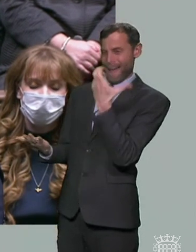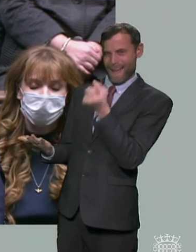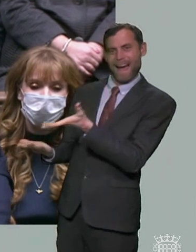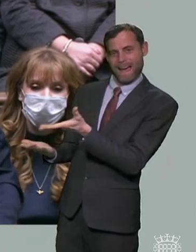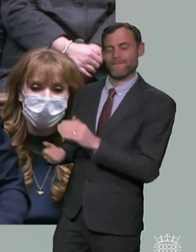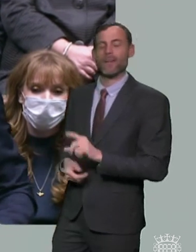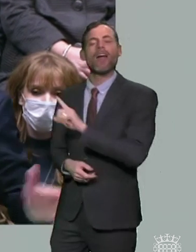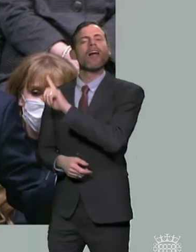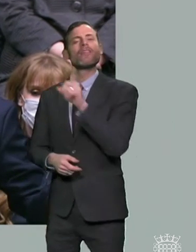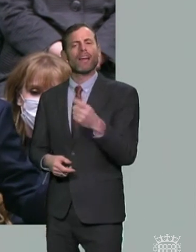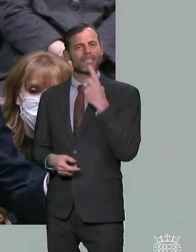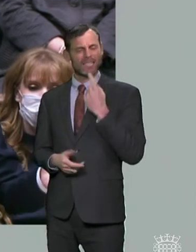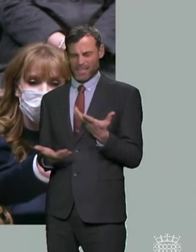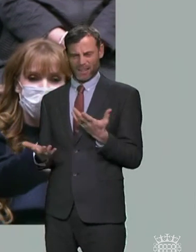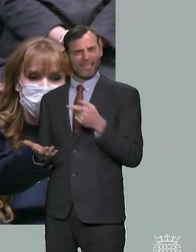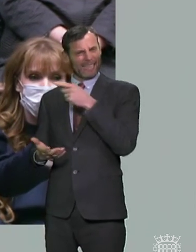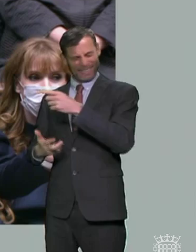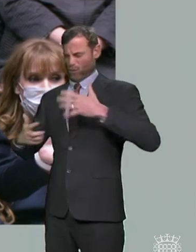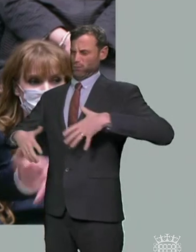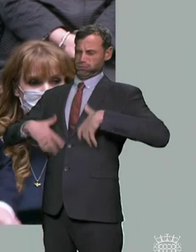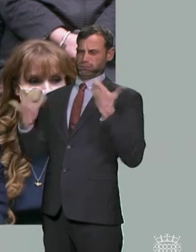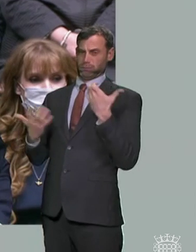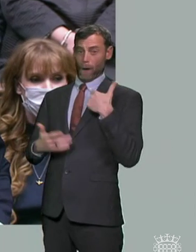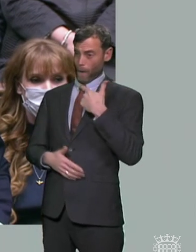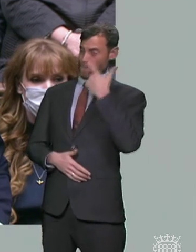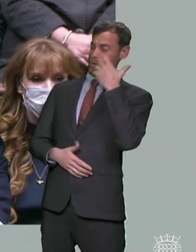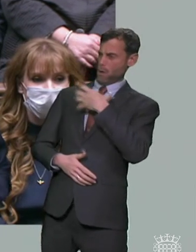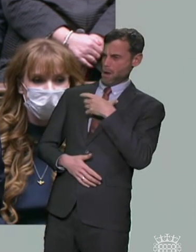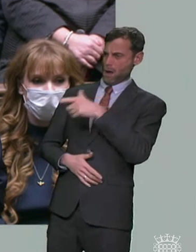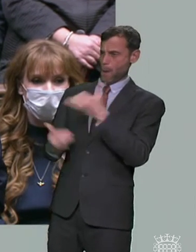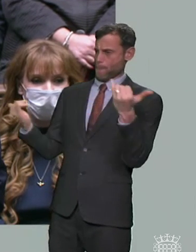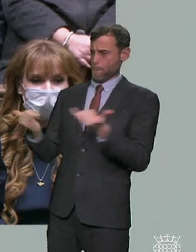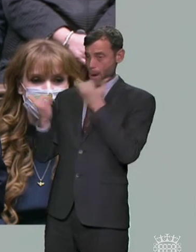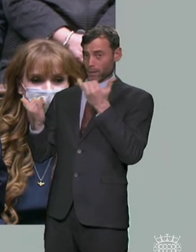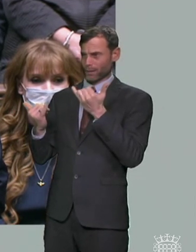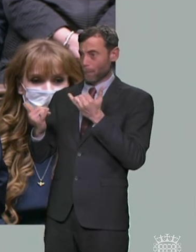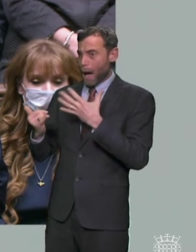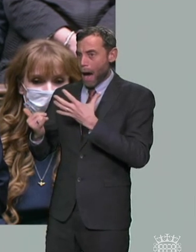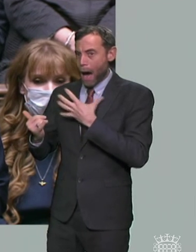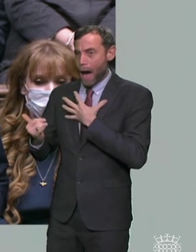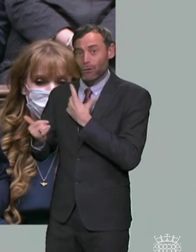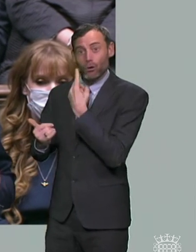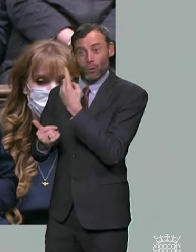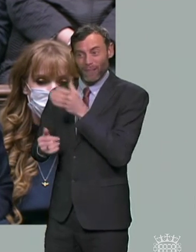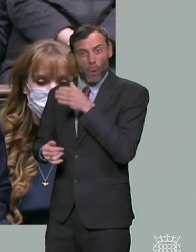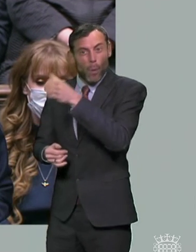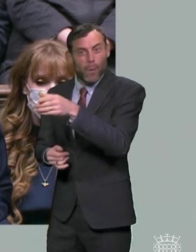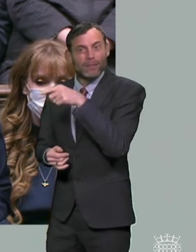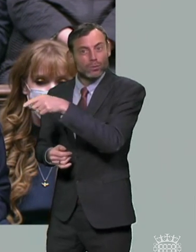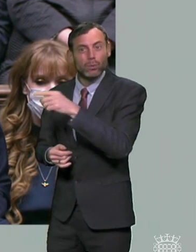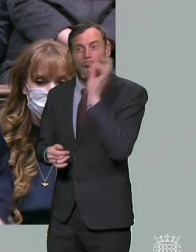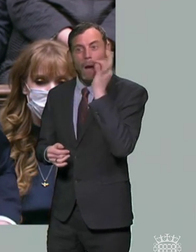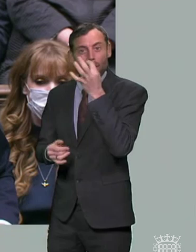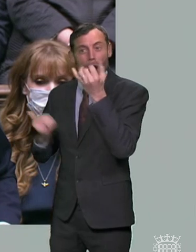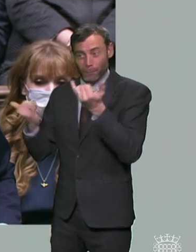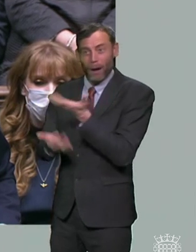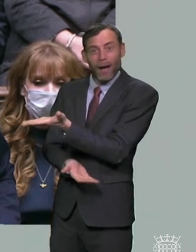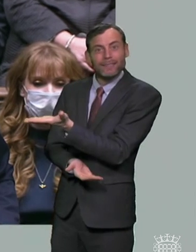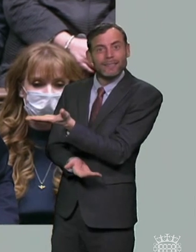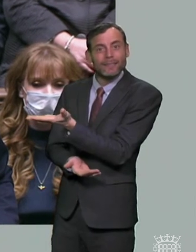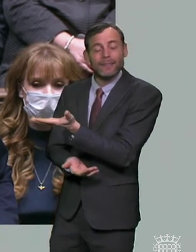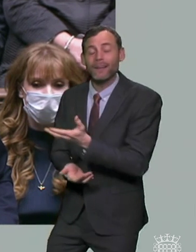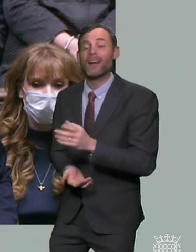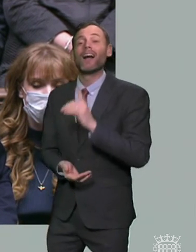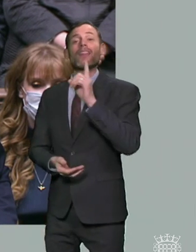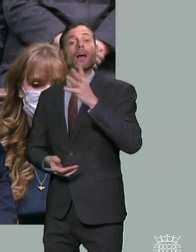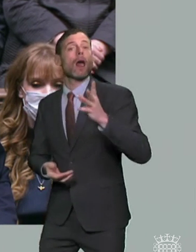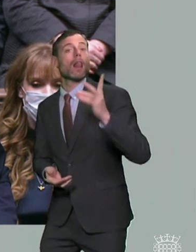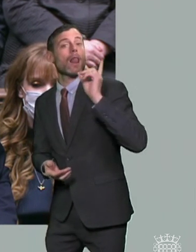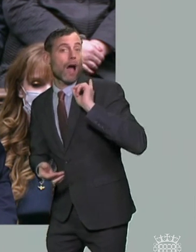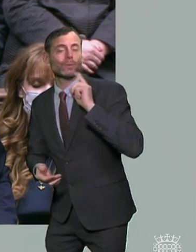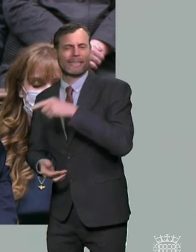Next, he said he was sickened and furious when he found out about the parties, until it turned out that he himself was at the Downing Street garden party.